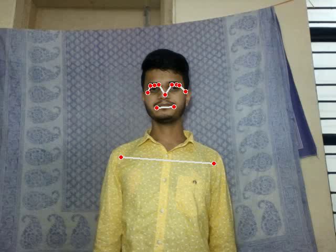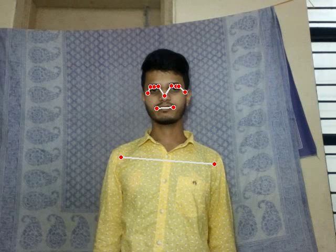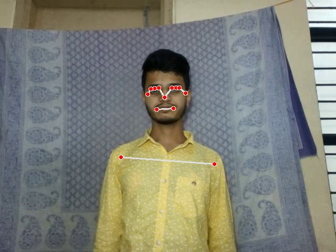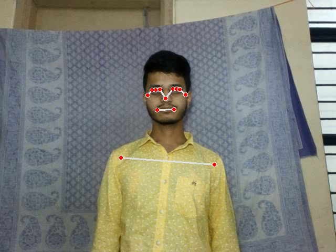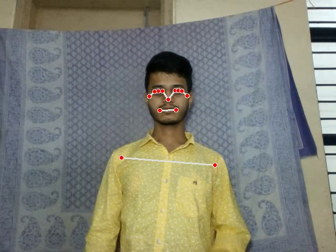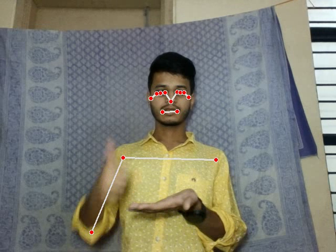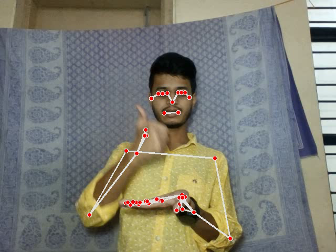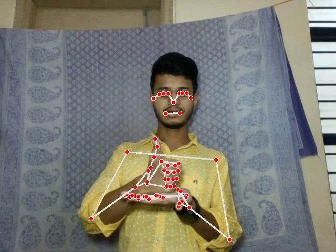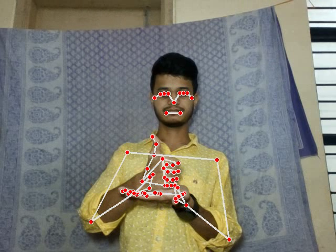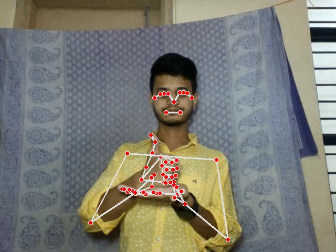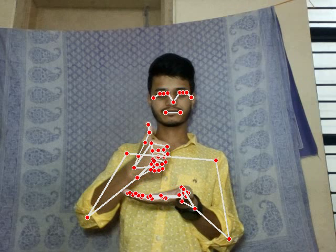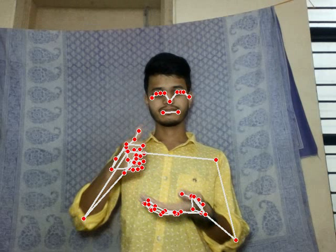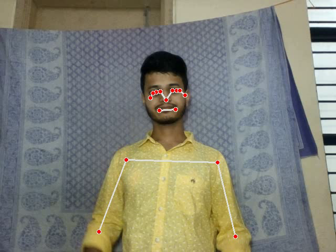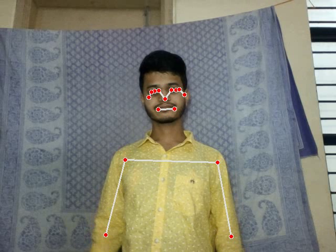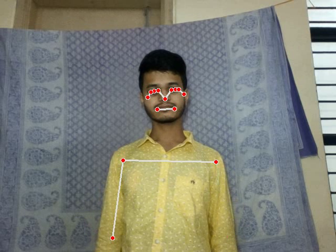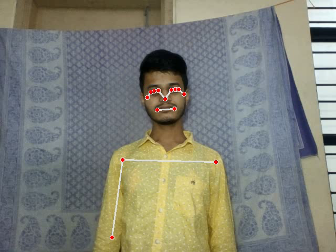help